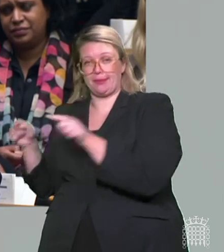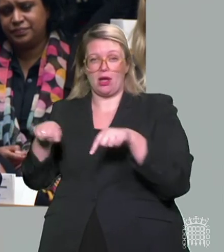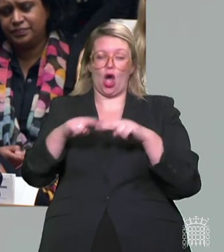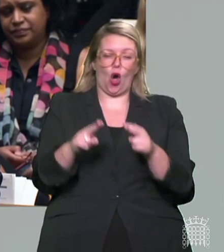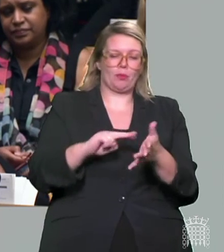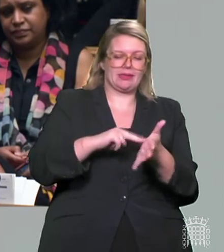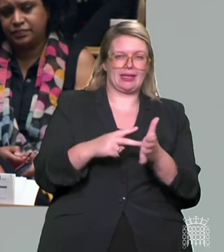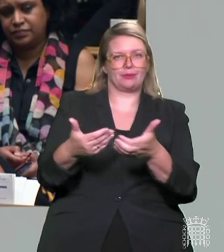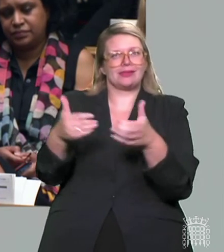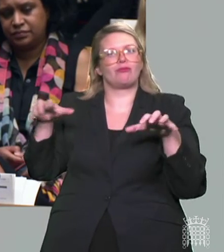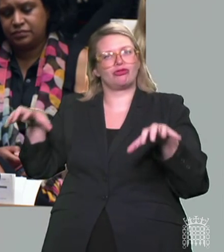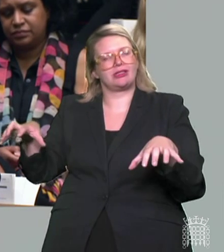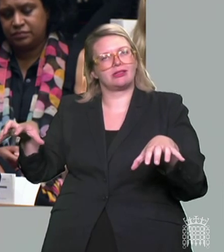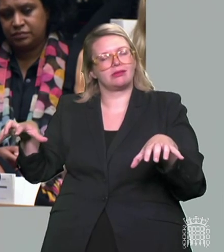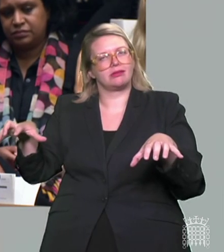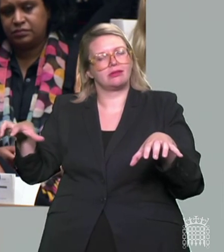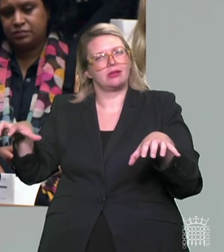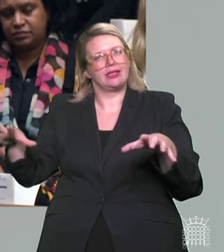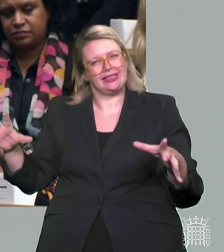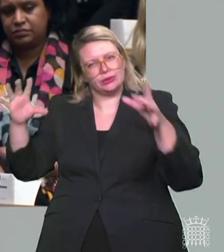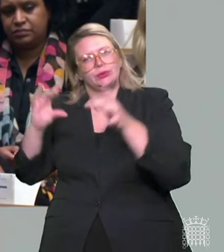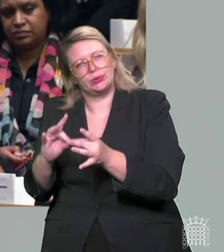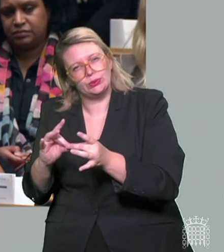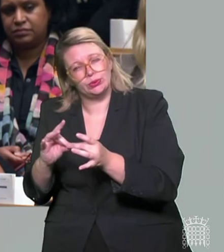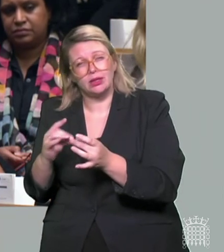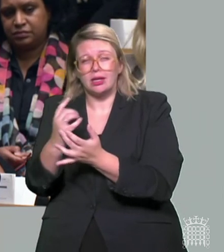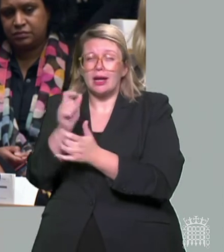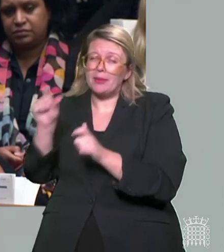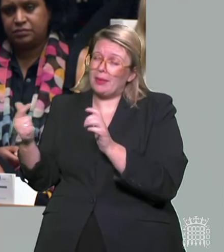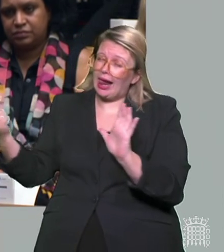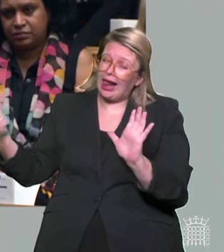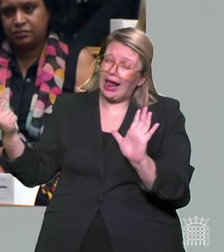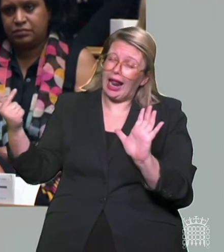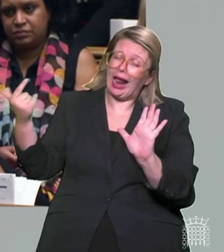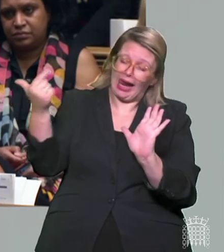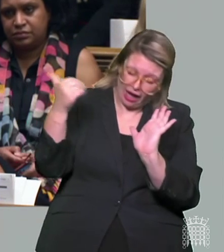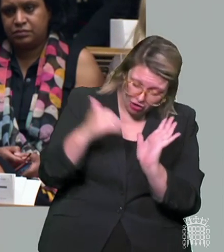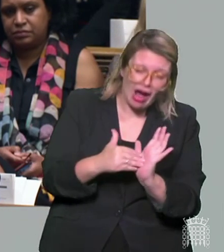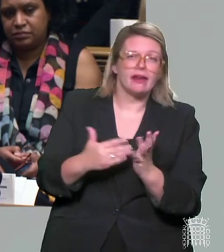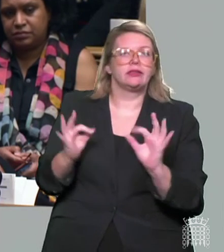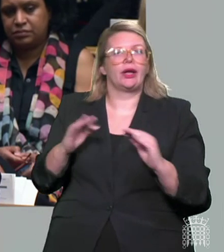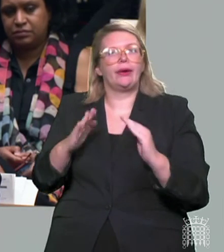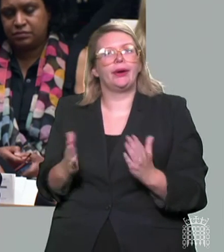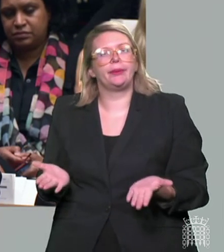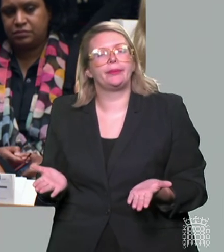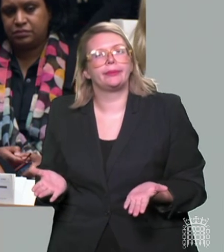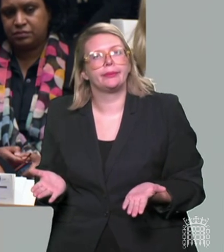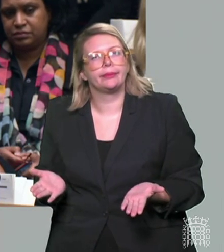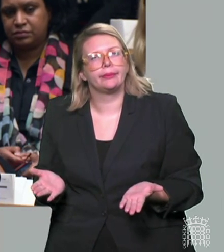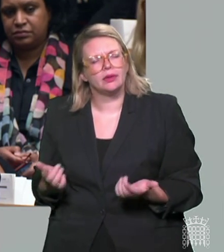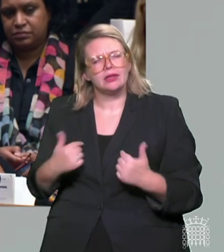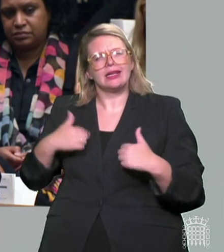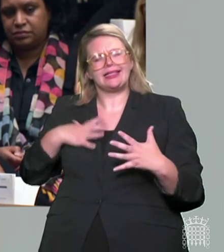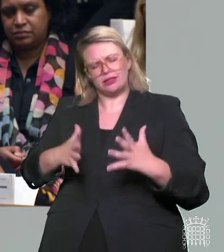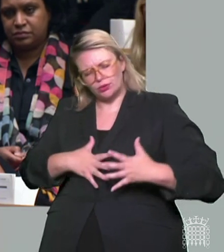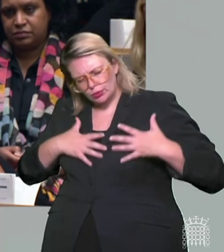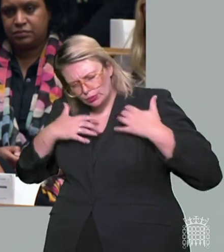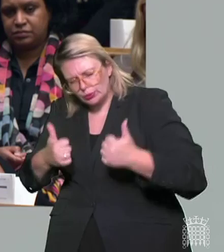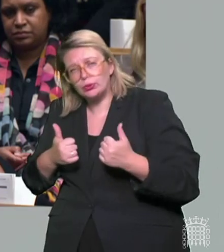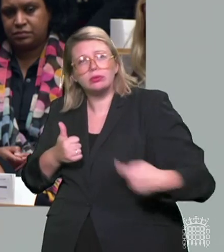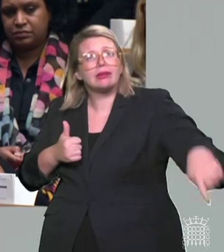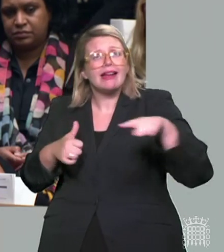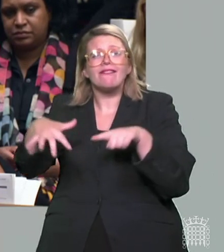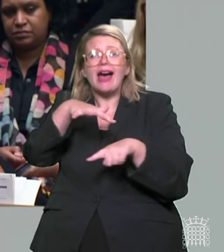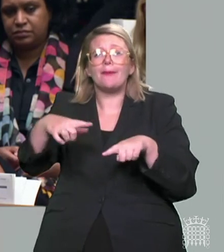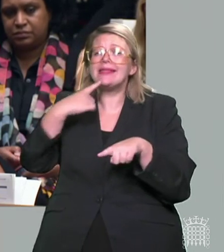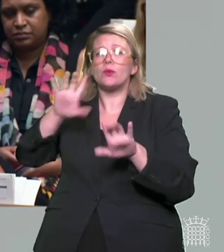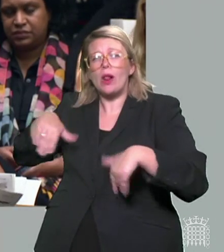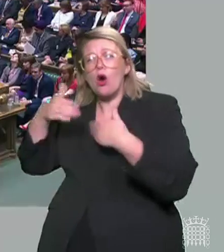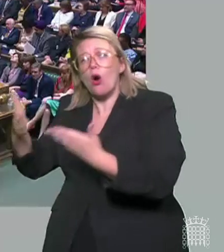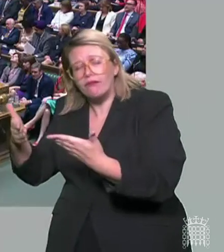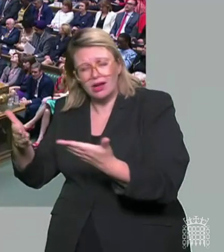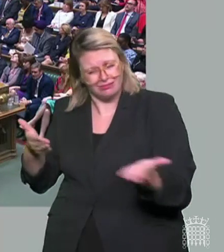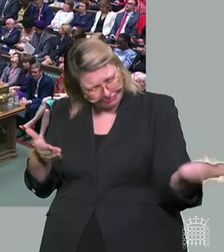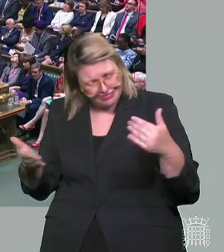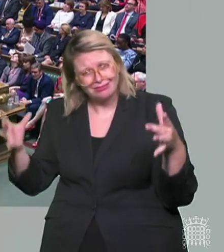When will the Prime Minister act to ensure that people who have come thousands of miles to this country are not placed in temporary accommodation and that we take up the generosity of those families who are willing to offer them a home?